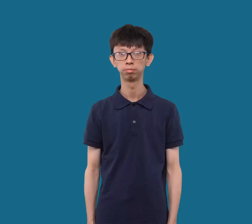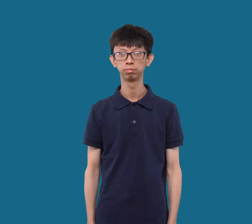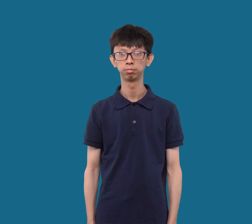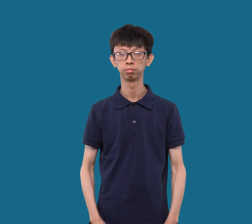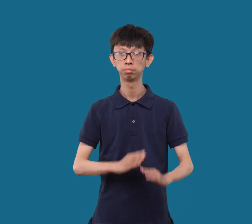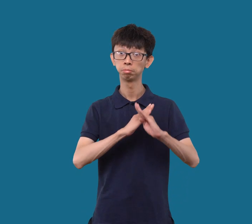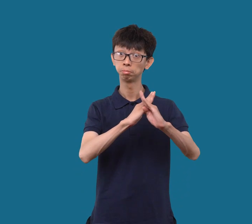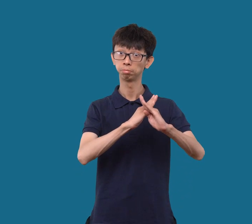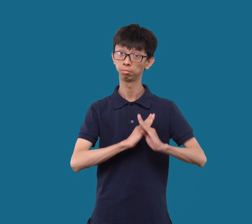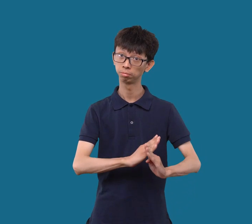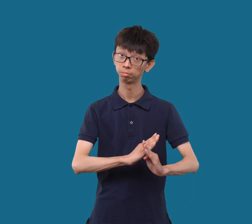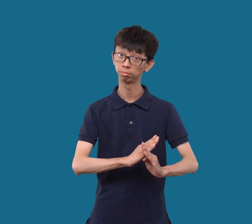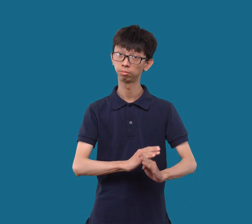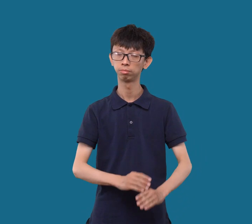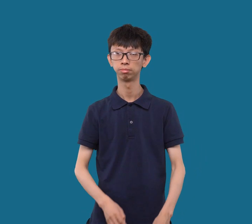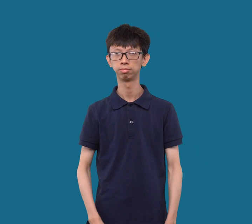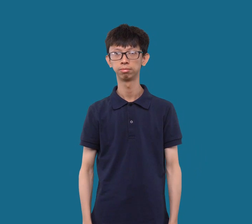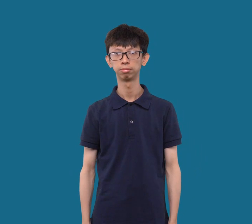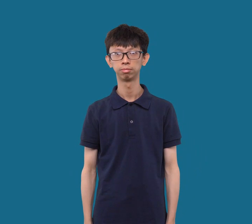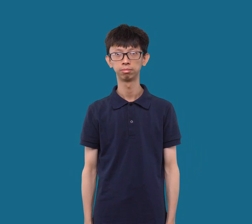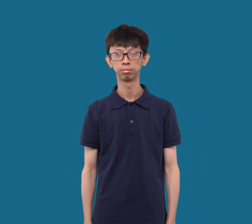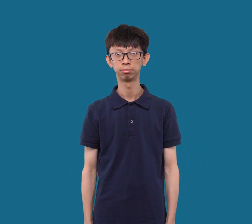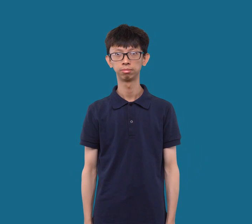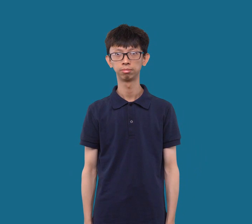kháng sinh